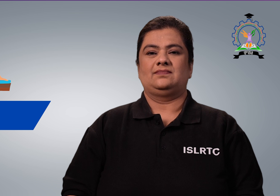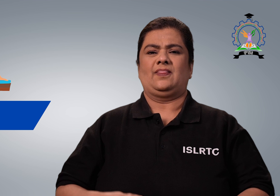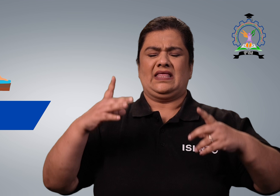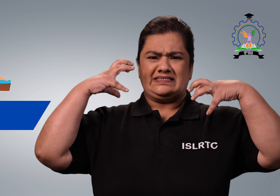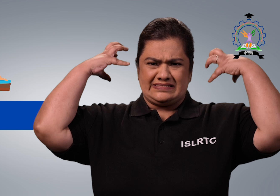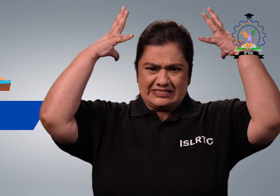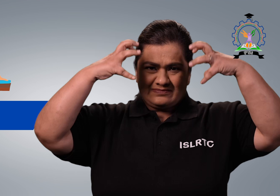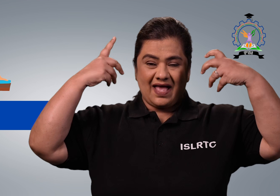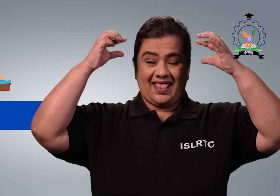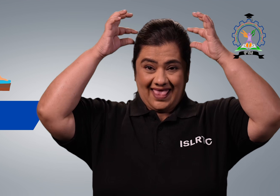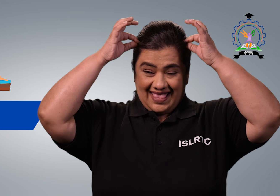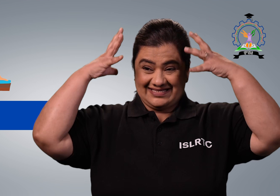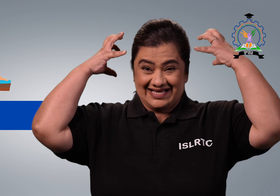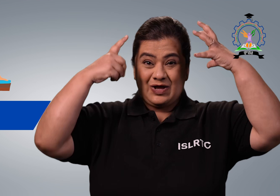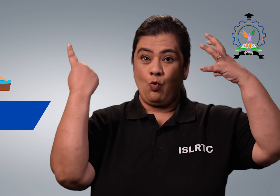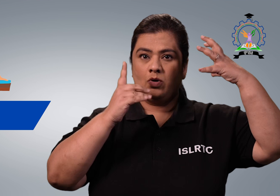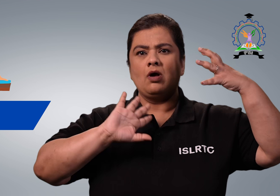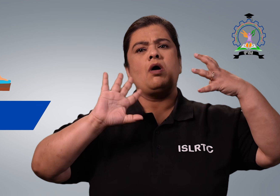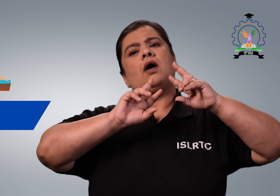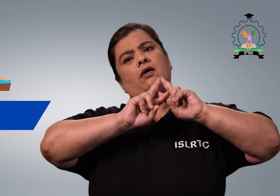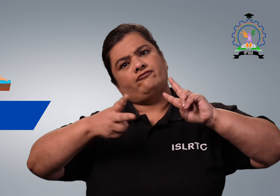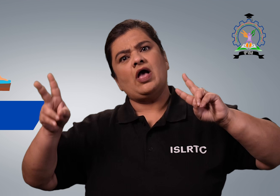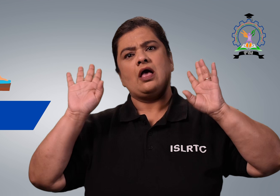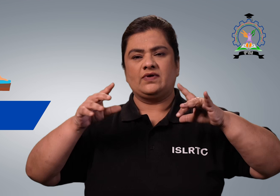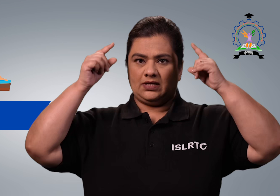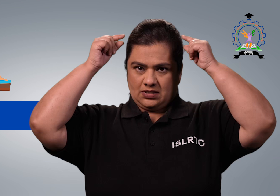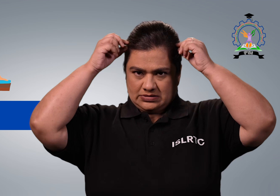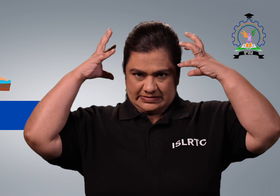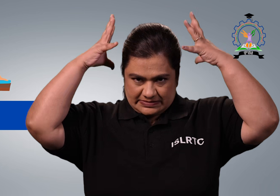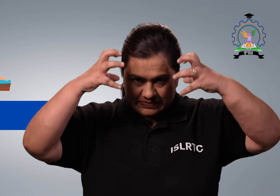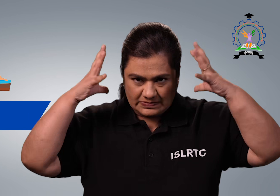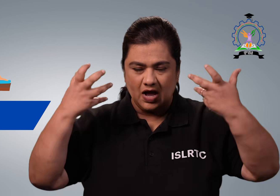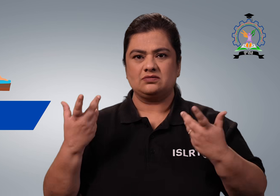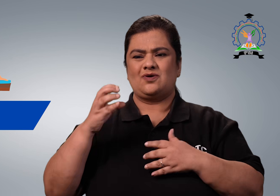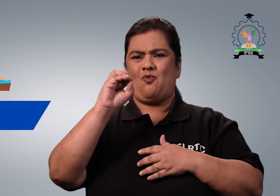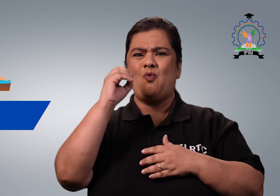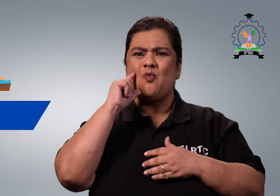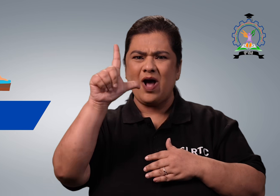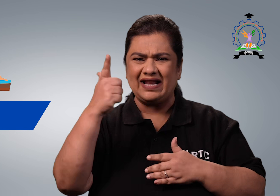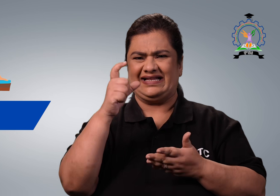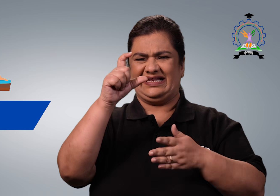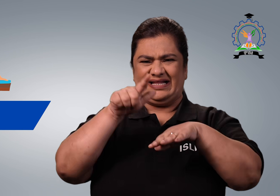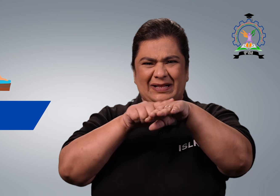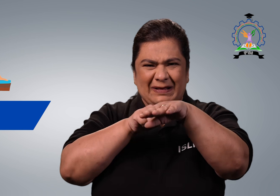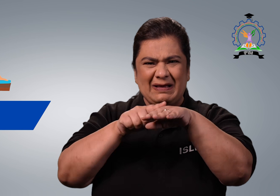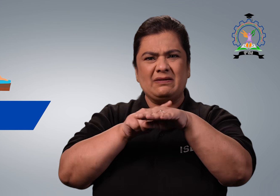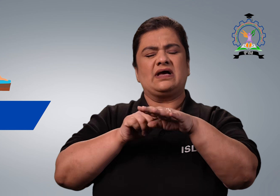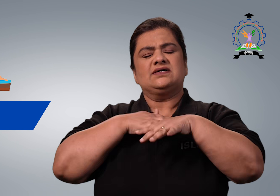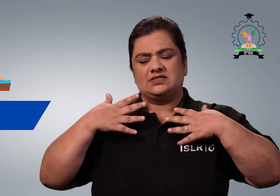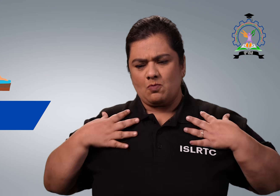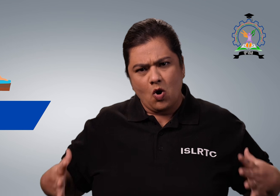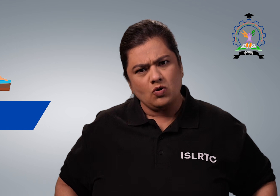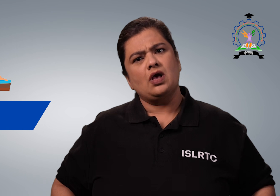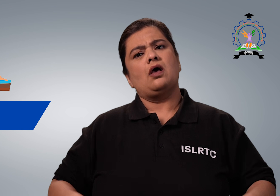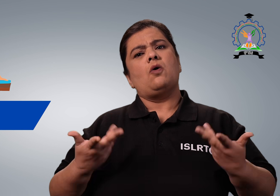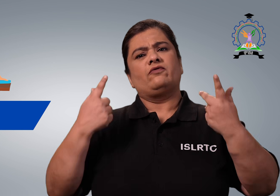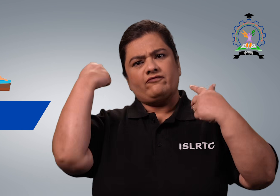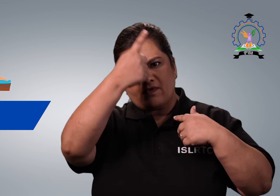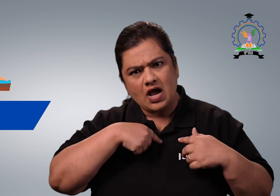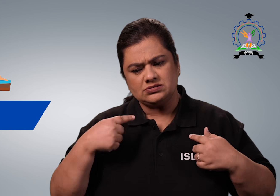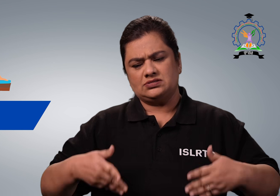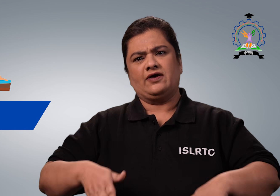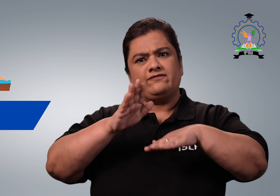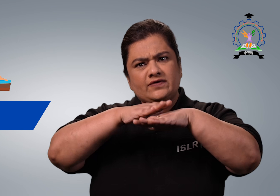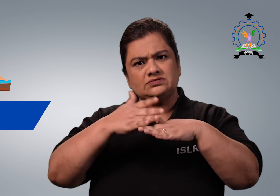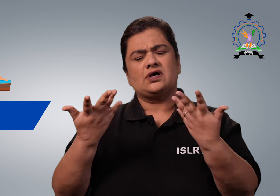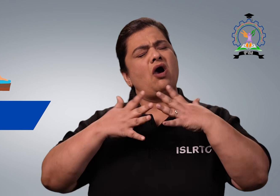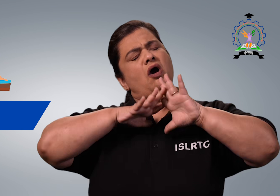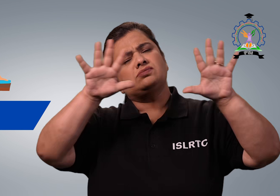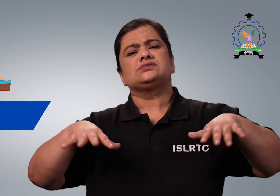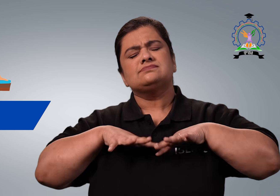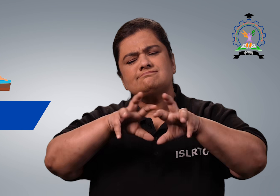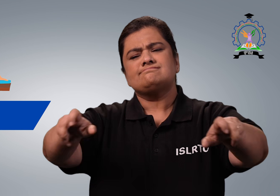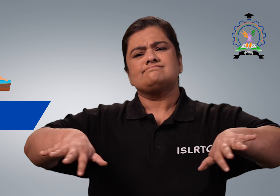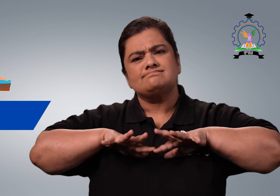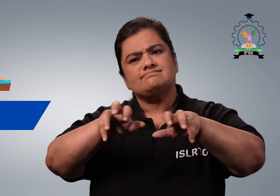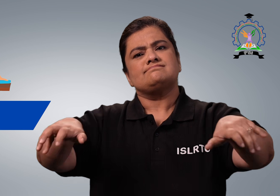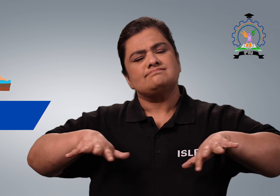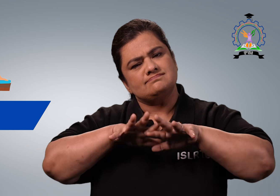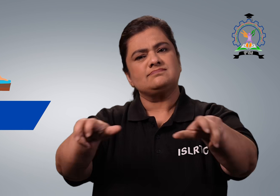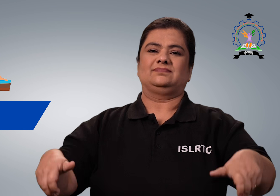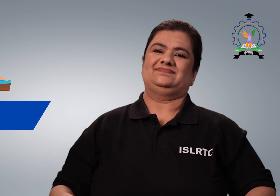Spa is a place where one can enjoy treatments like head, body, and foot massages, as well as facials, using oils and creams.